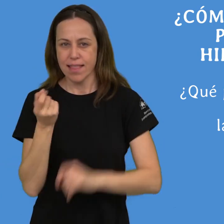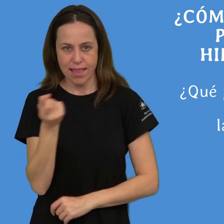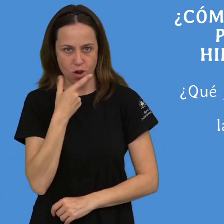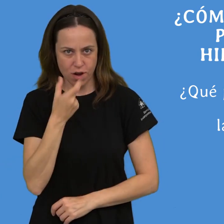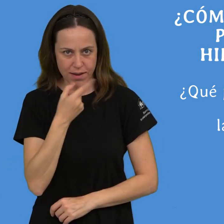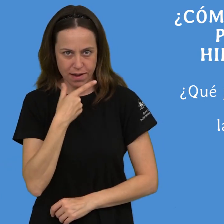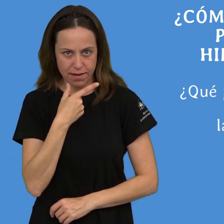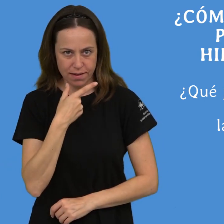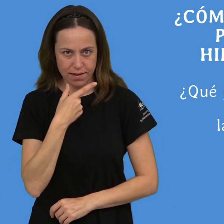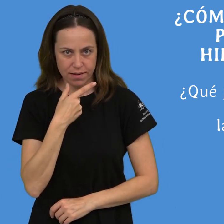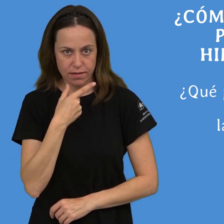droga